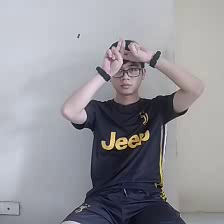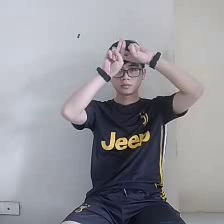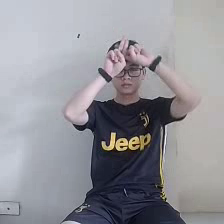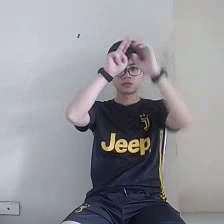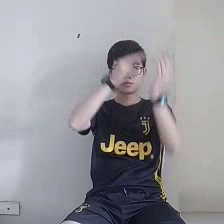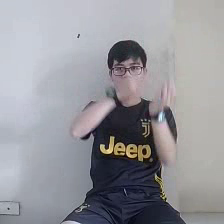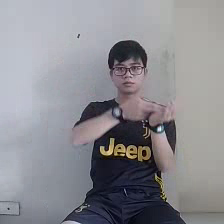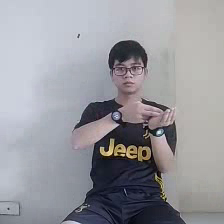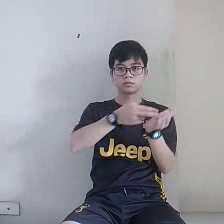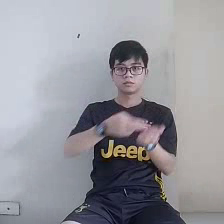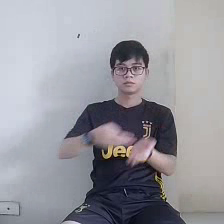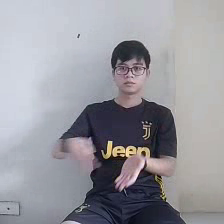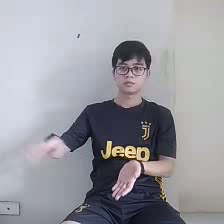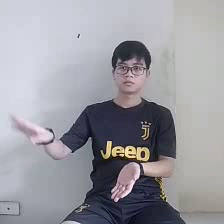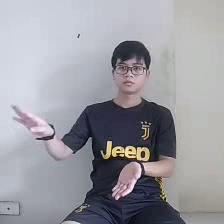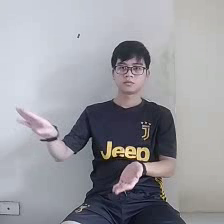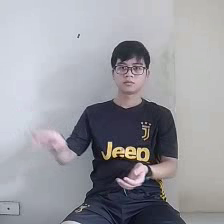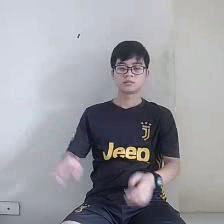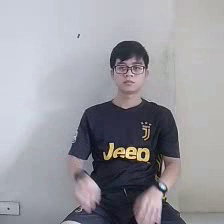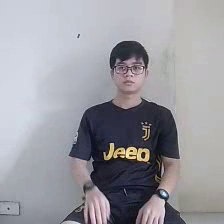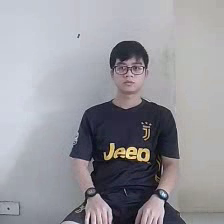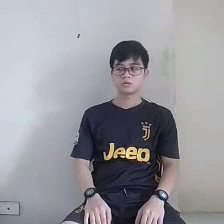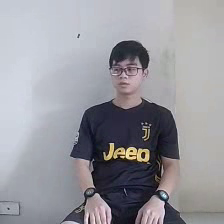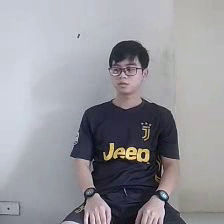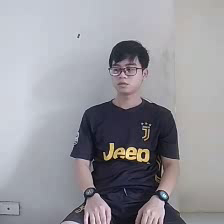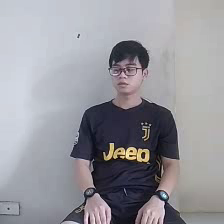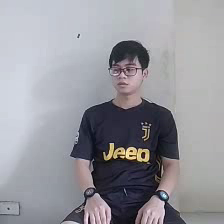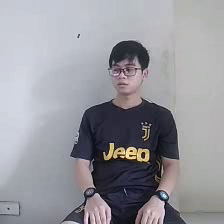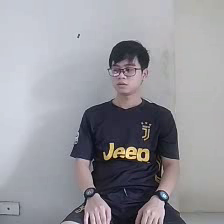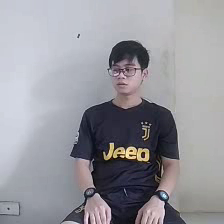Xuất viện